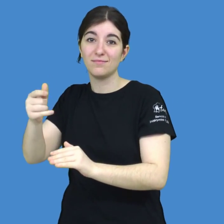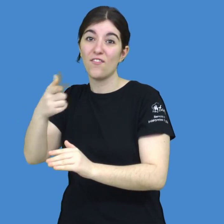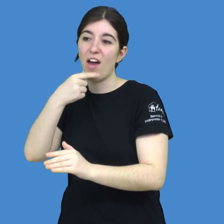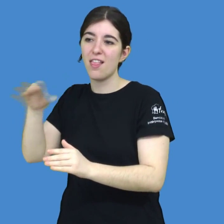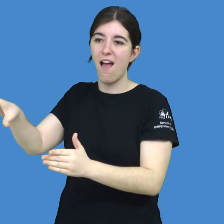fácil